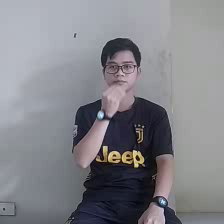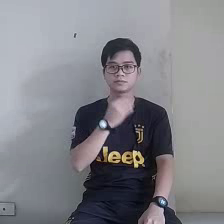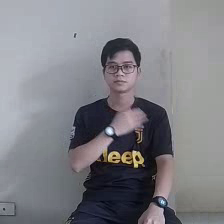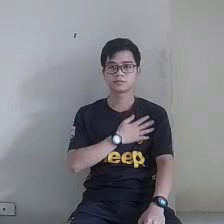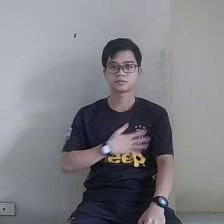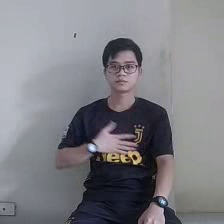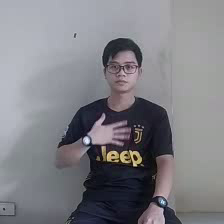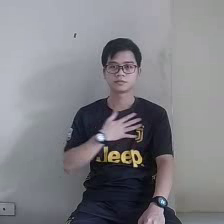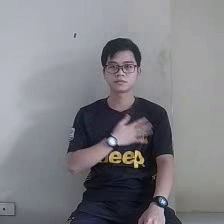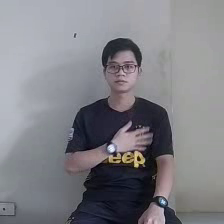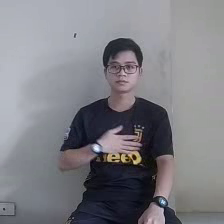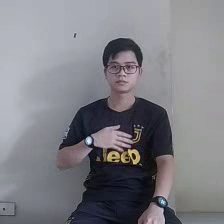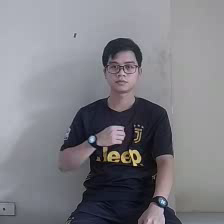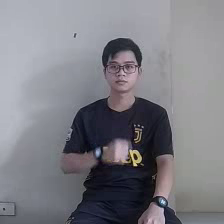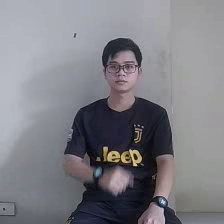Ăn mừng